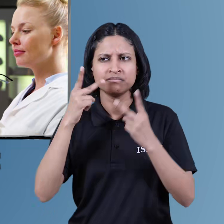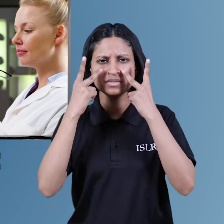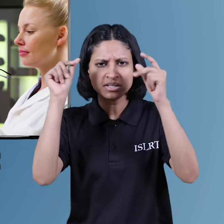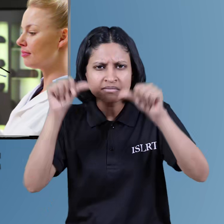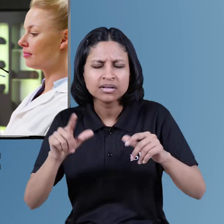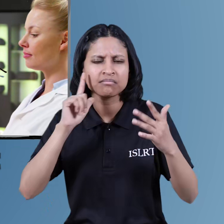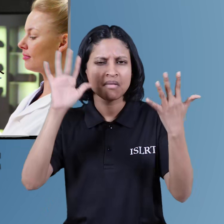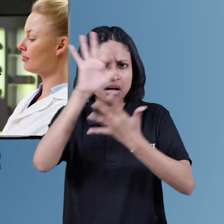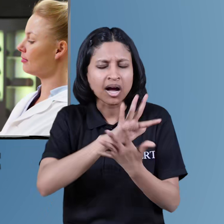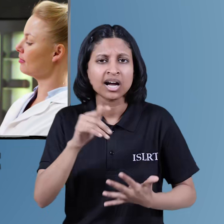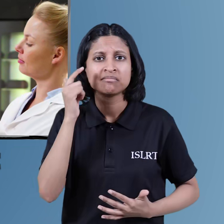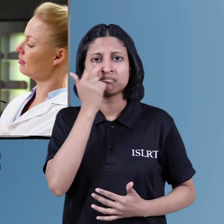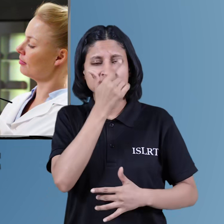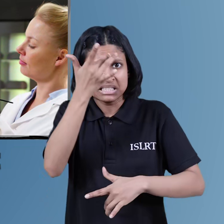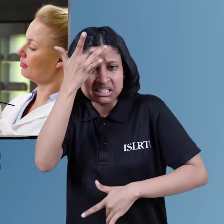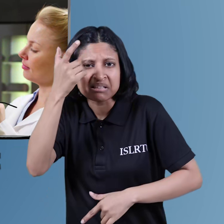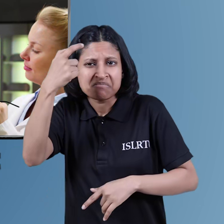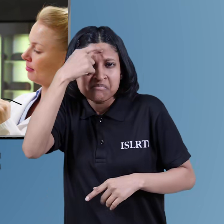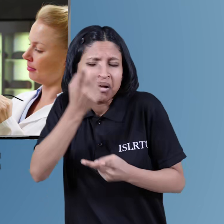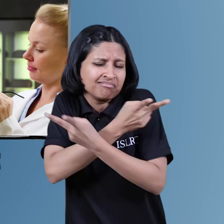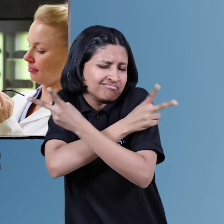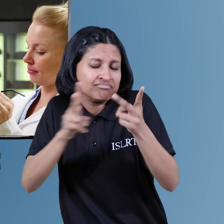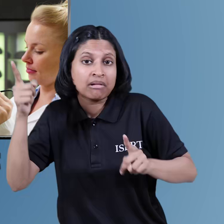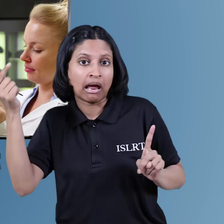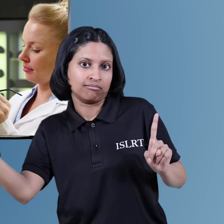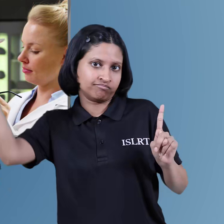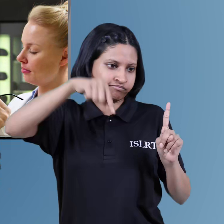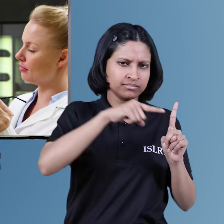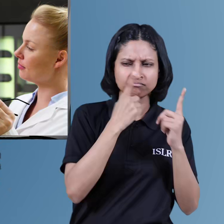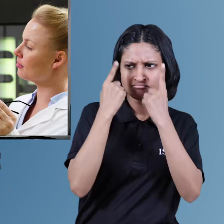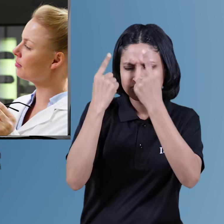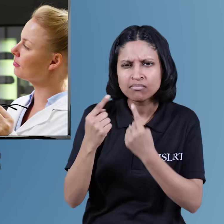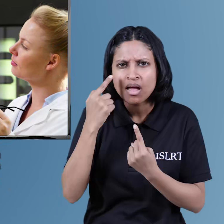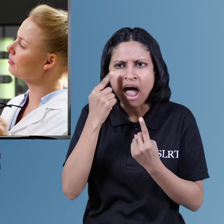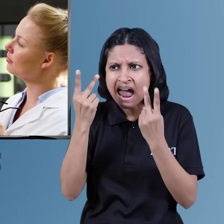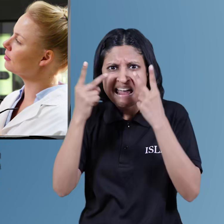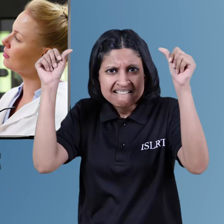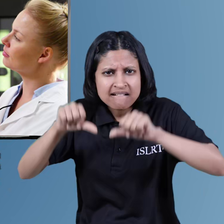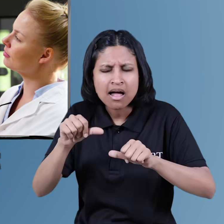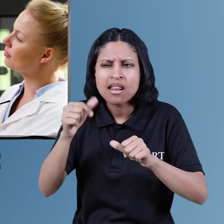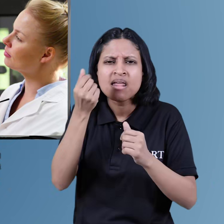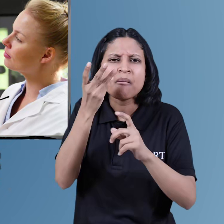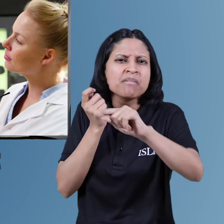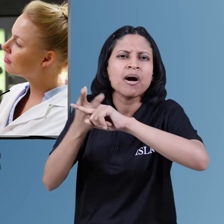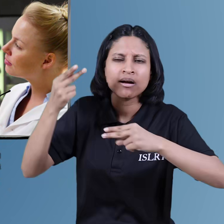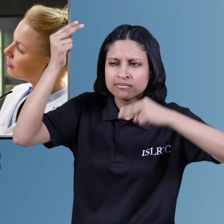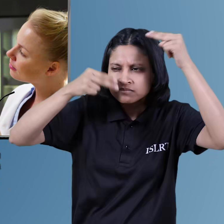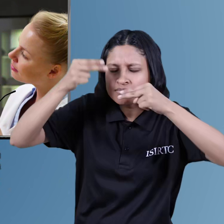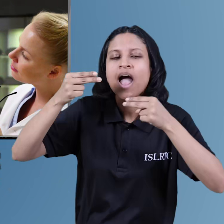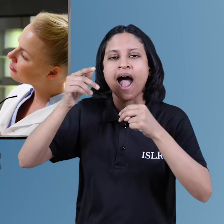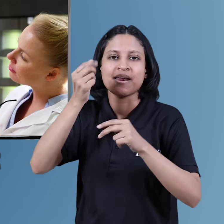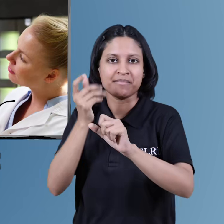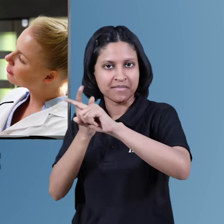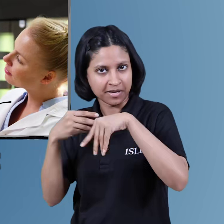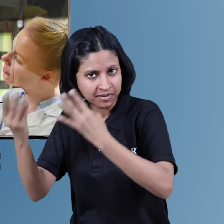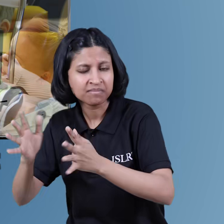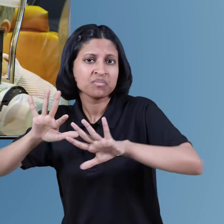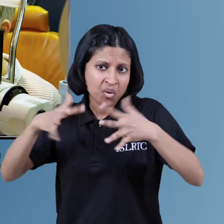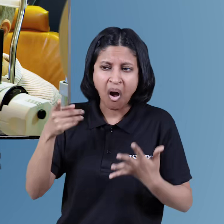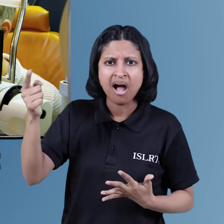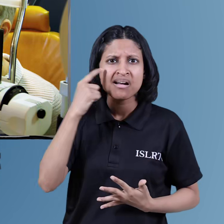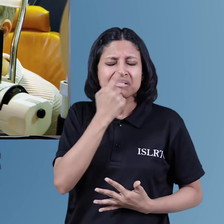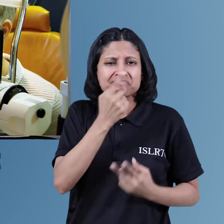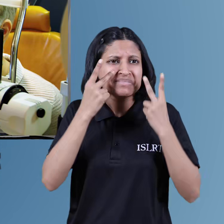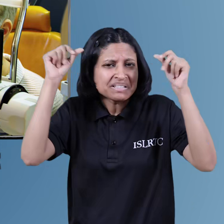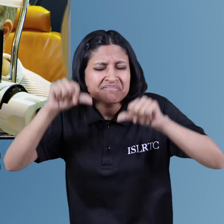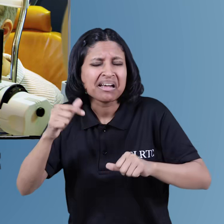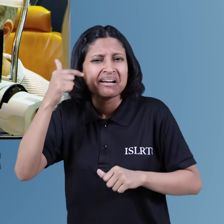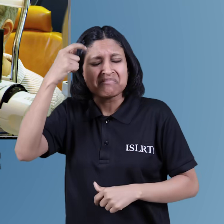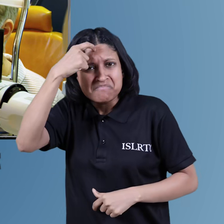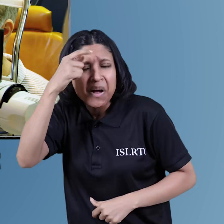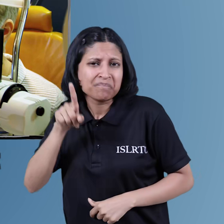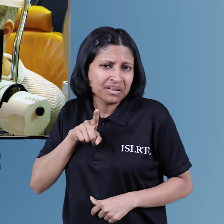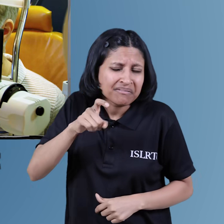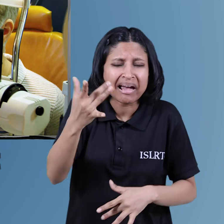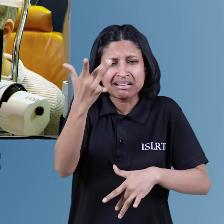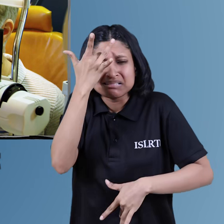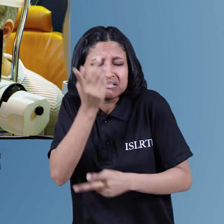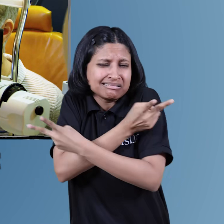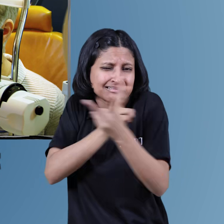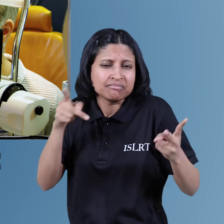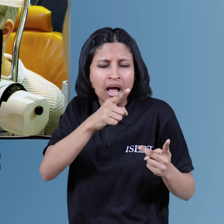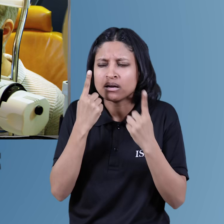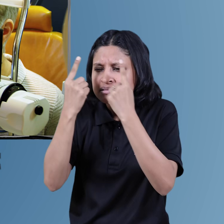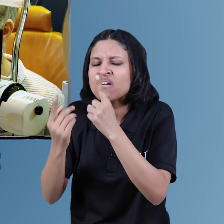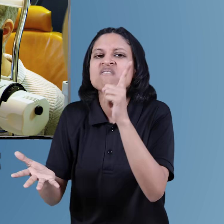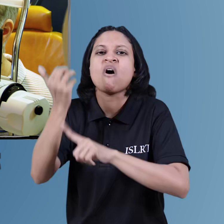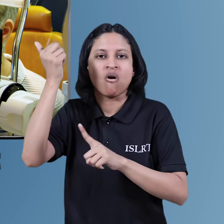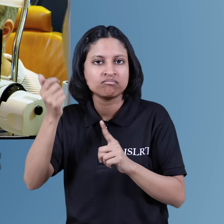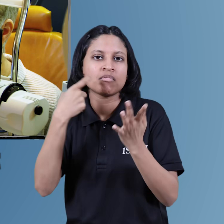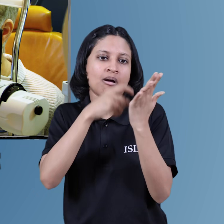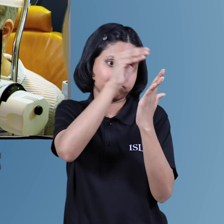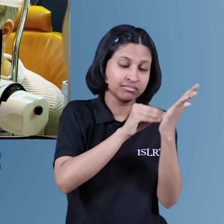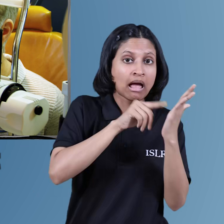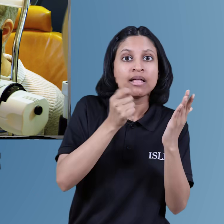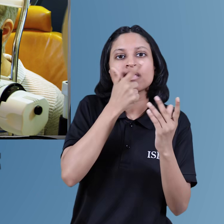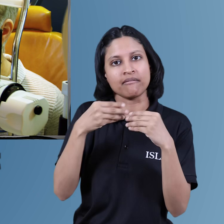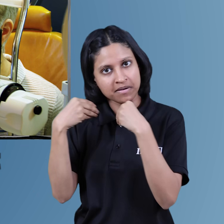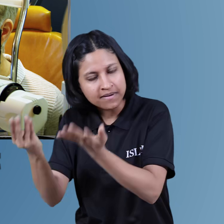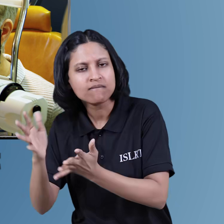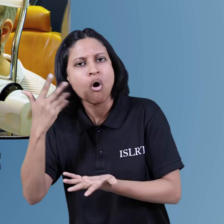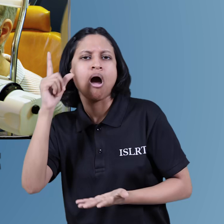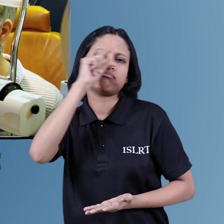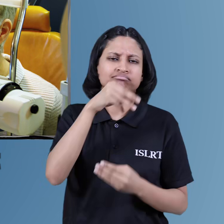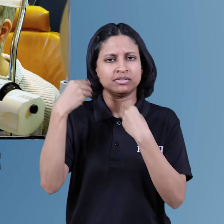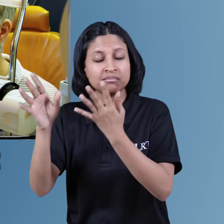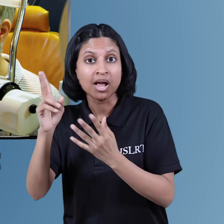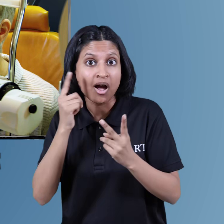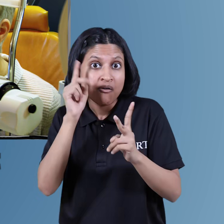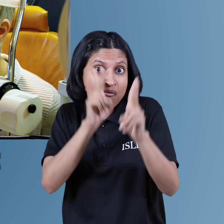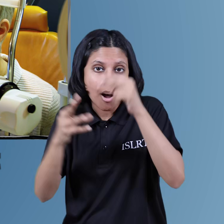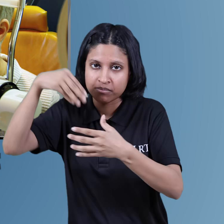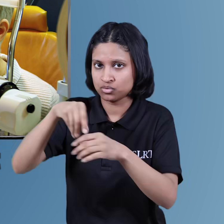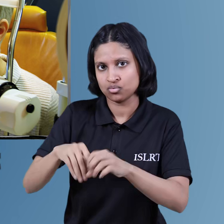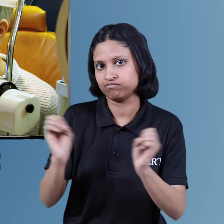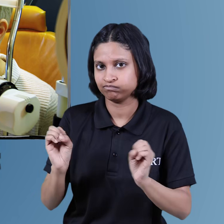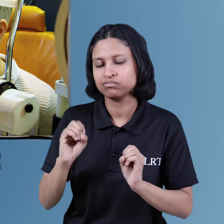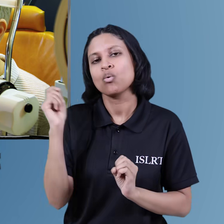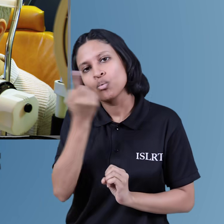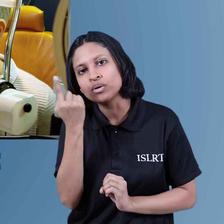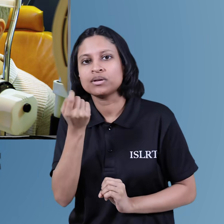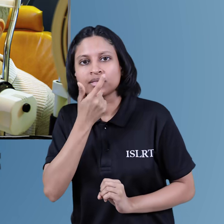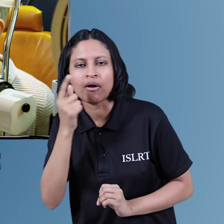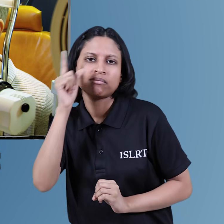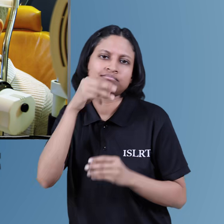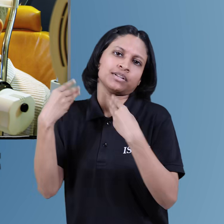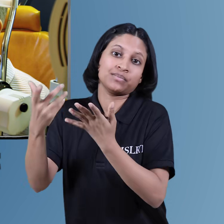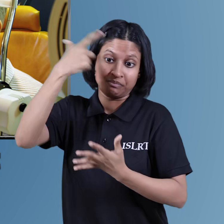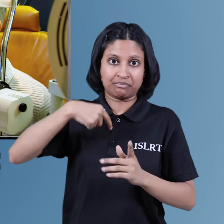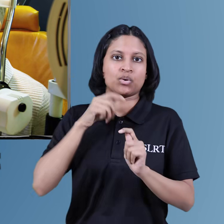An optometrist is a doctor who diagnoses and treats vision problems. They give eye exams, prescribe glasses, and contact lenses, and detect certain eye diseases, but they do not perform surgery.